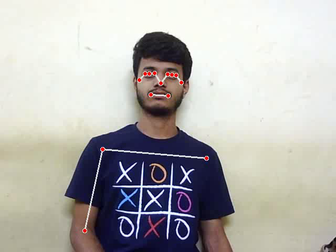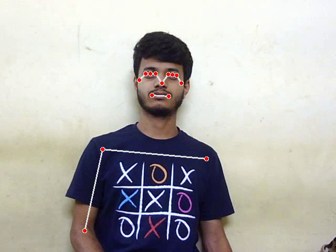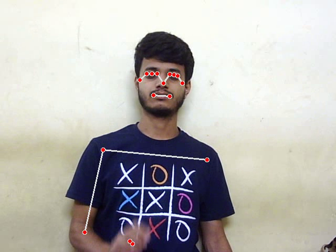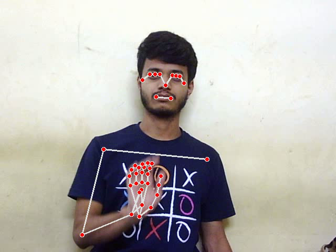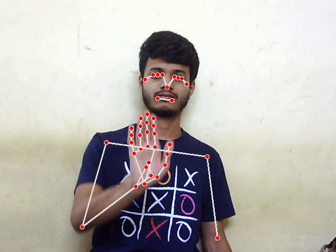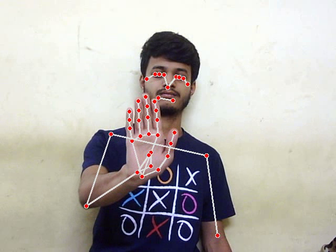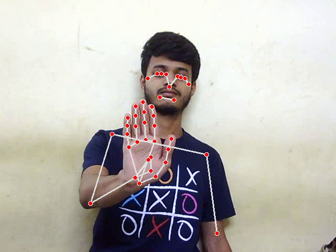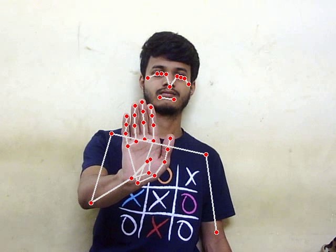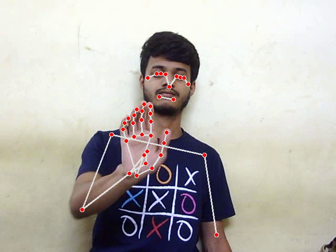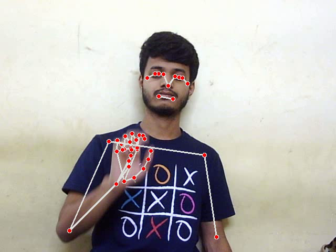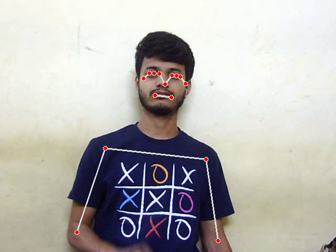your